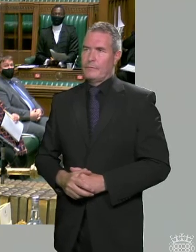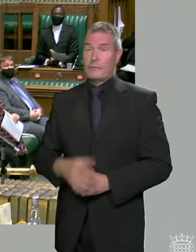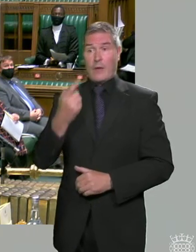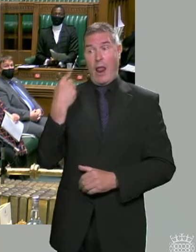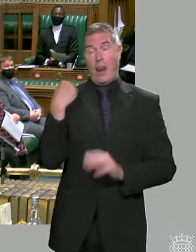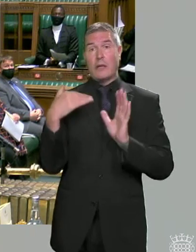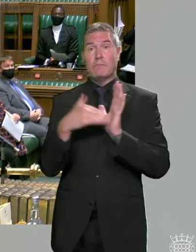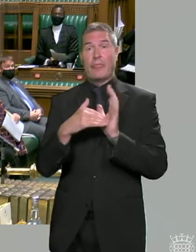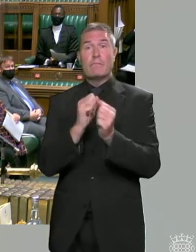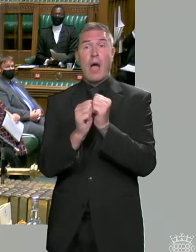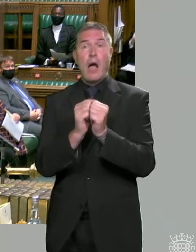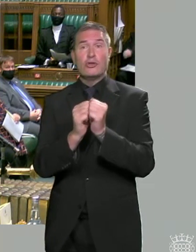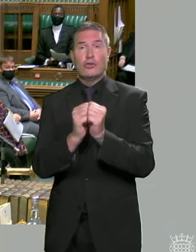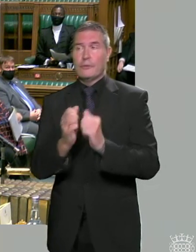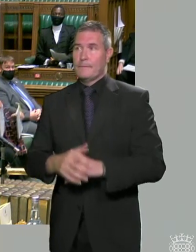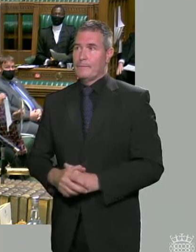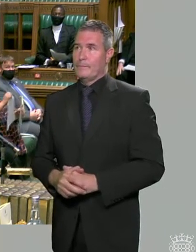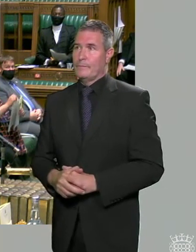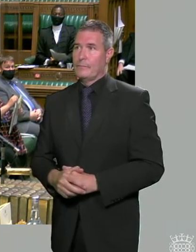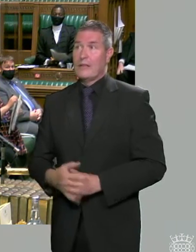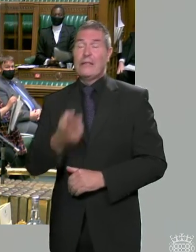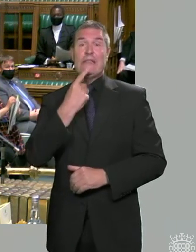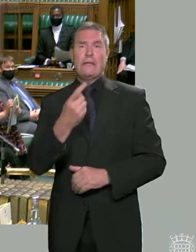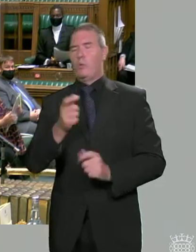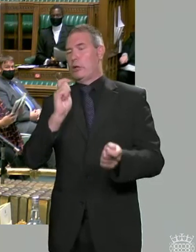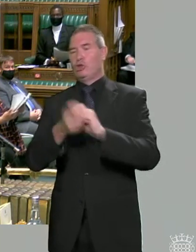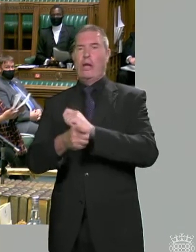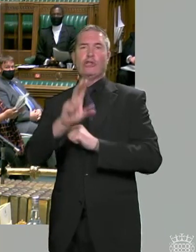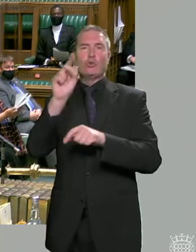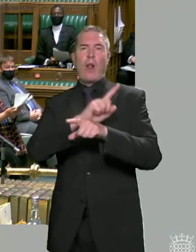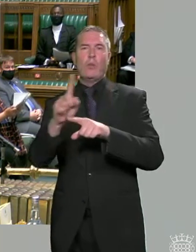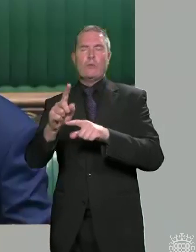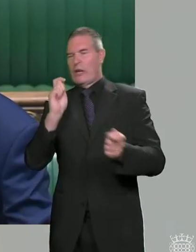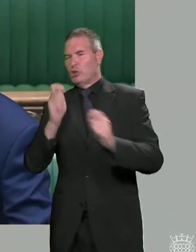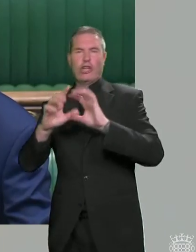Last March, he said we could turn the tide in 12 weeks—remember that?